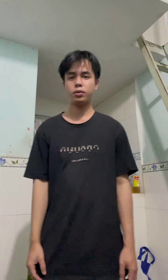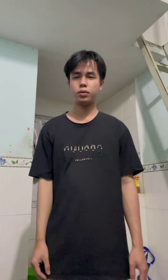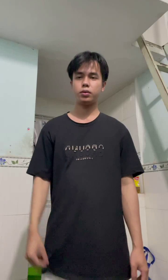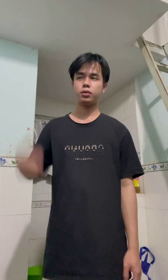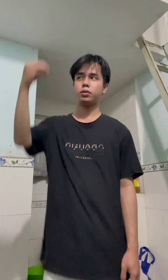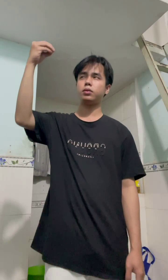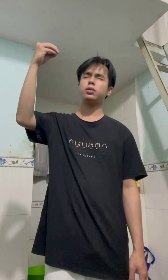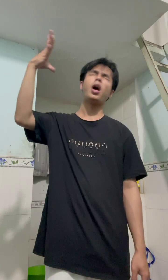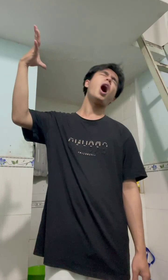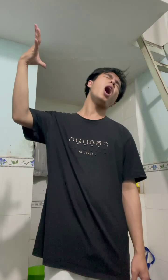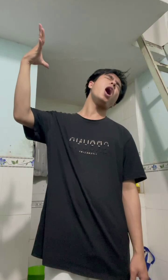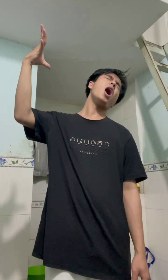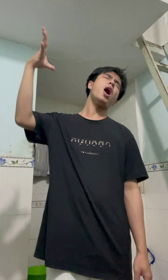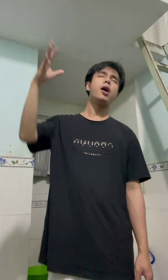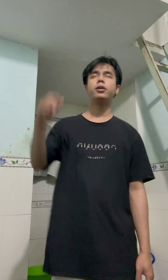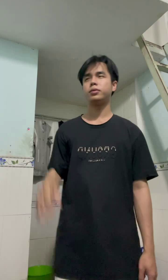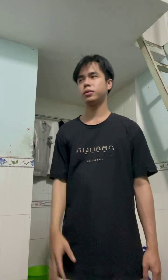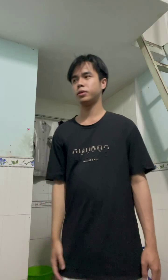troi nang